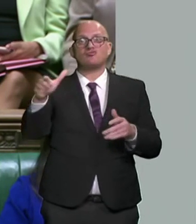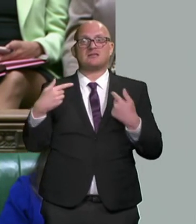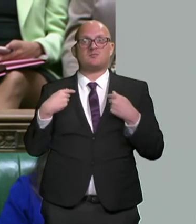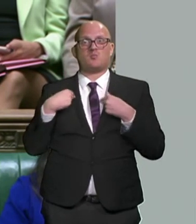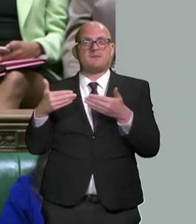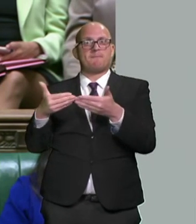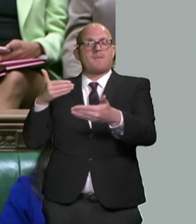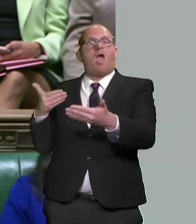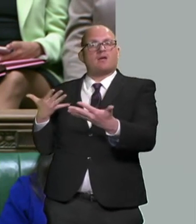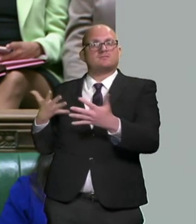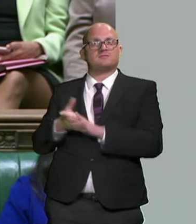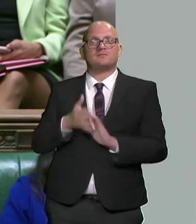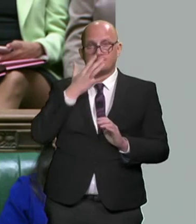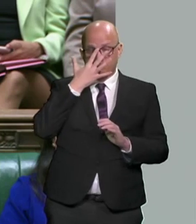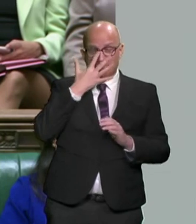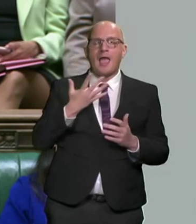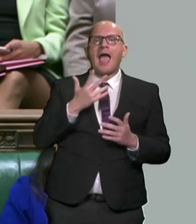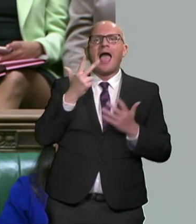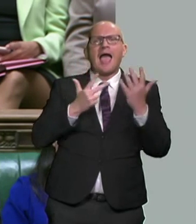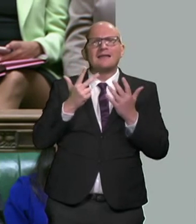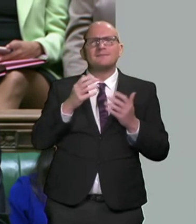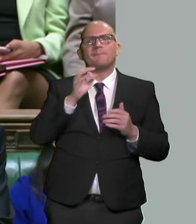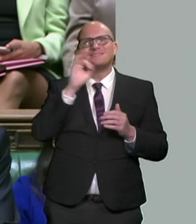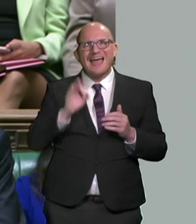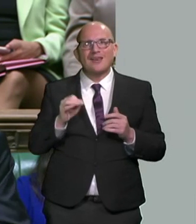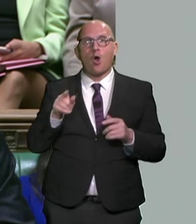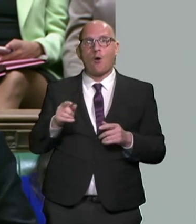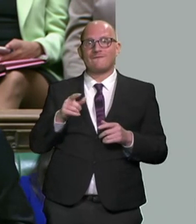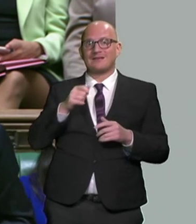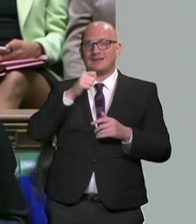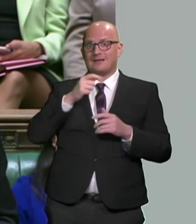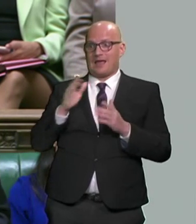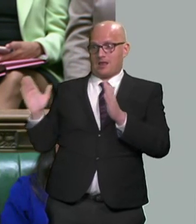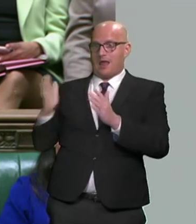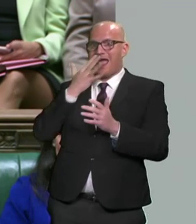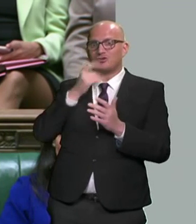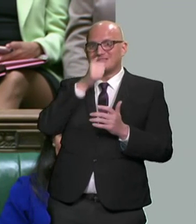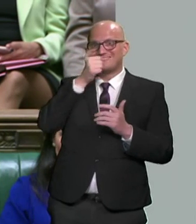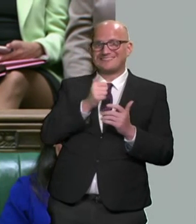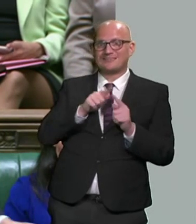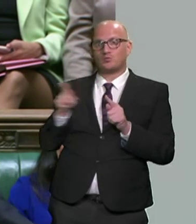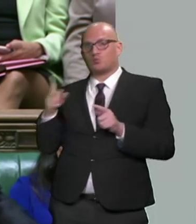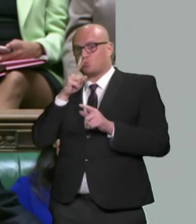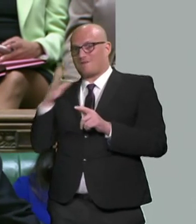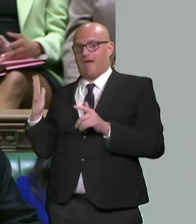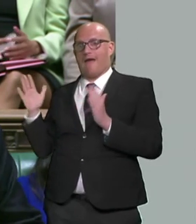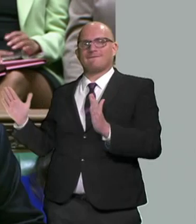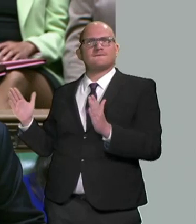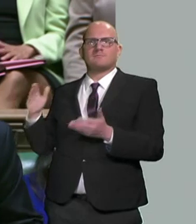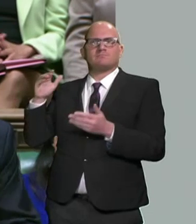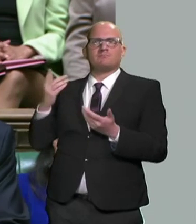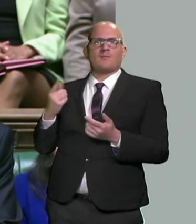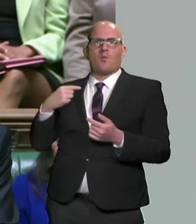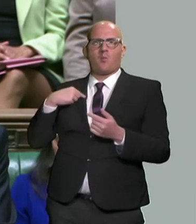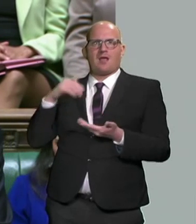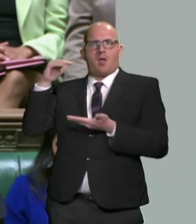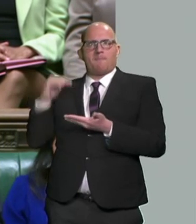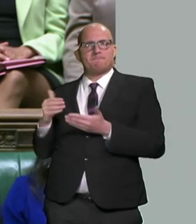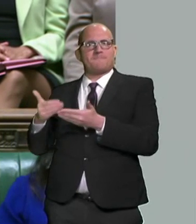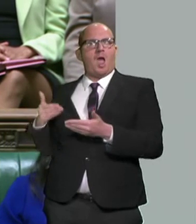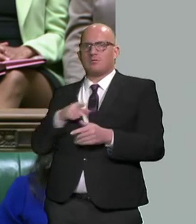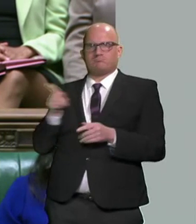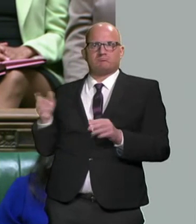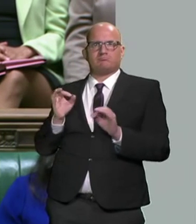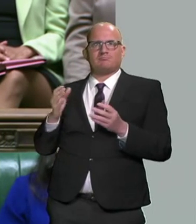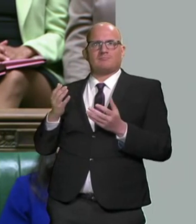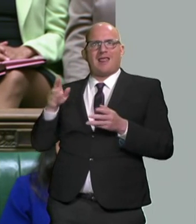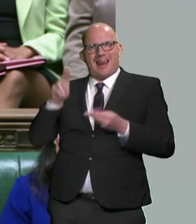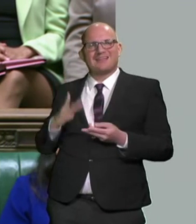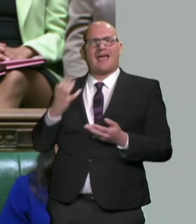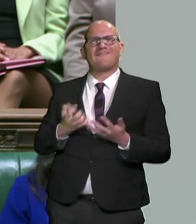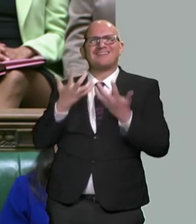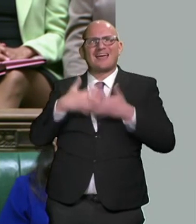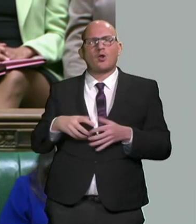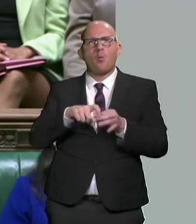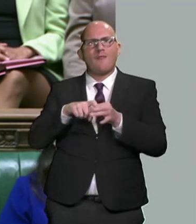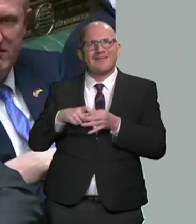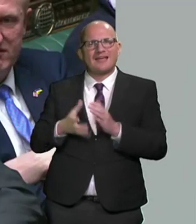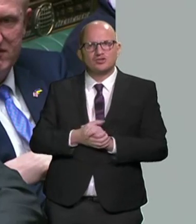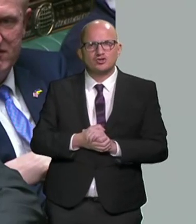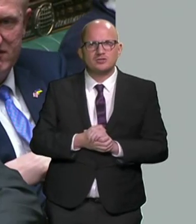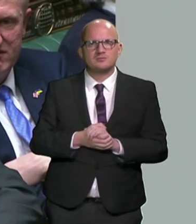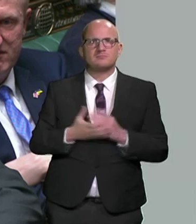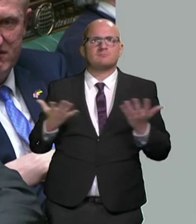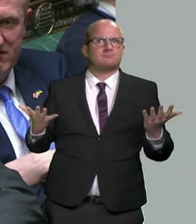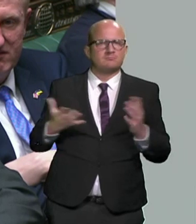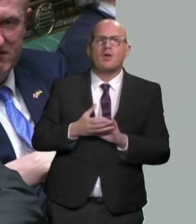Just 18% of 25 to 64-year-olds hold vocational qualifications, which is a third lower than the OECD average, and UK employers spend just half the European average on training their employees.